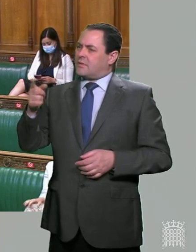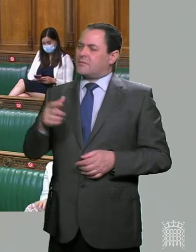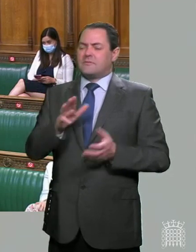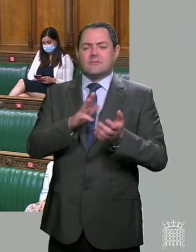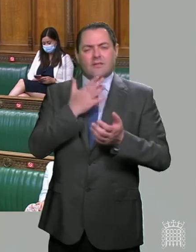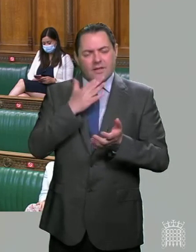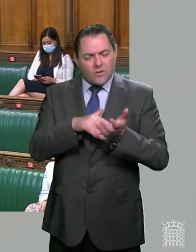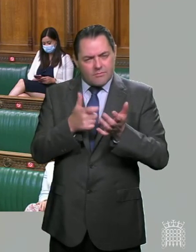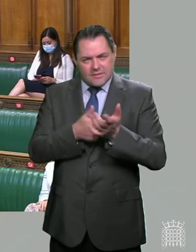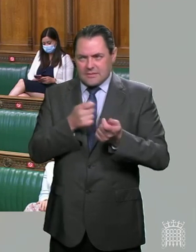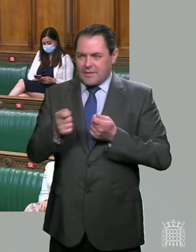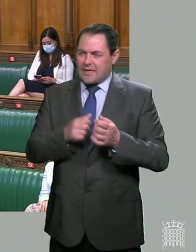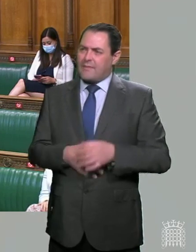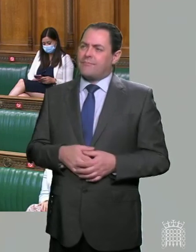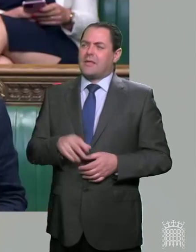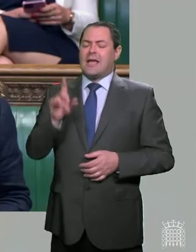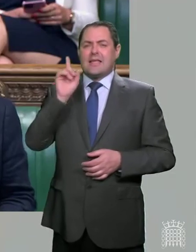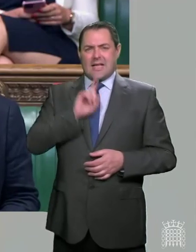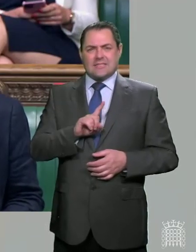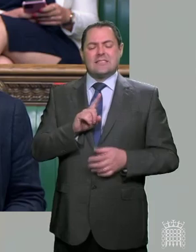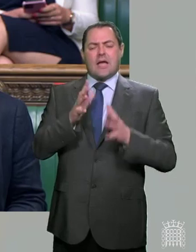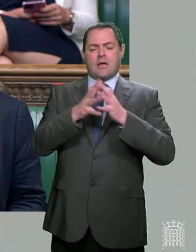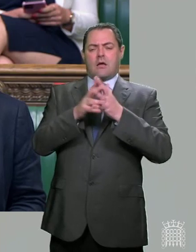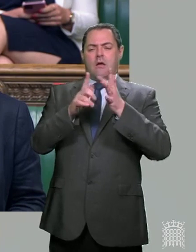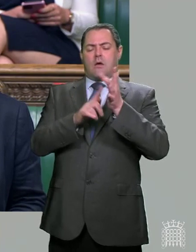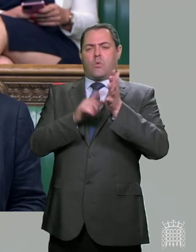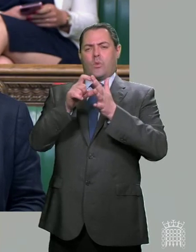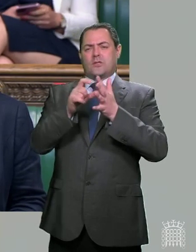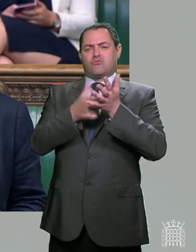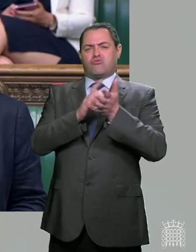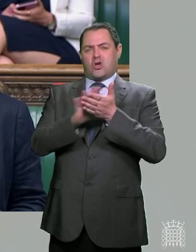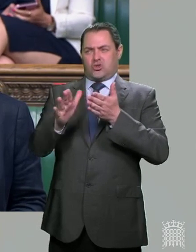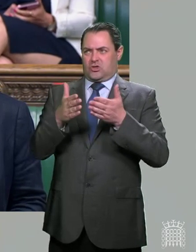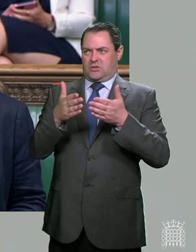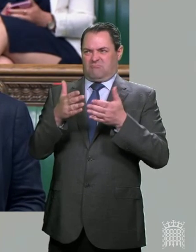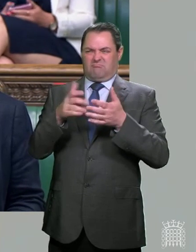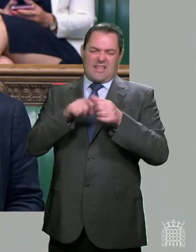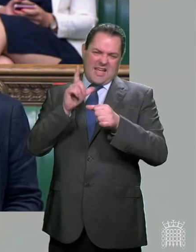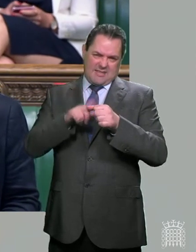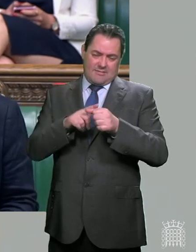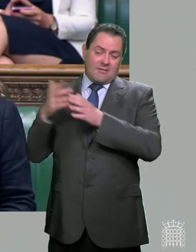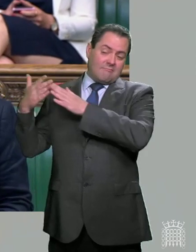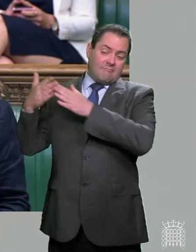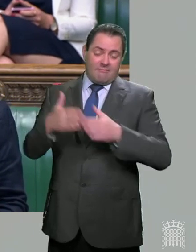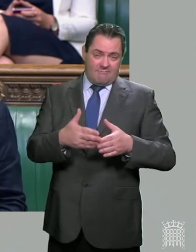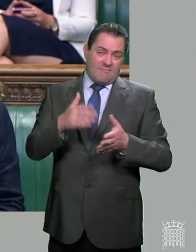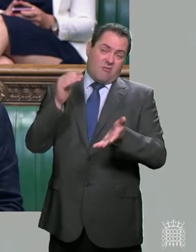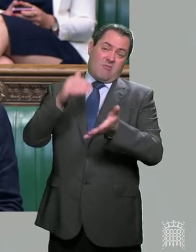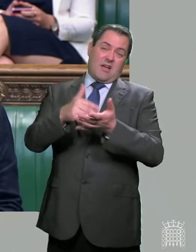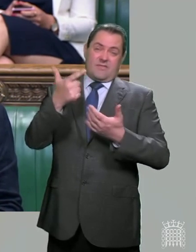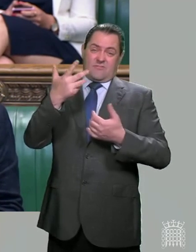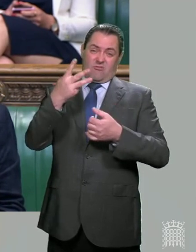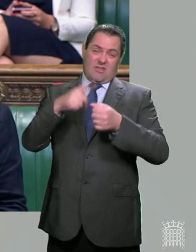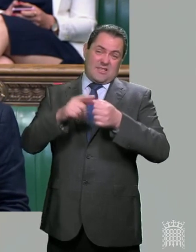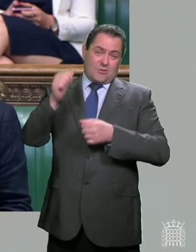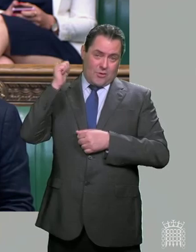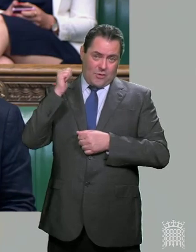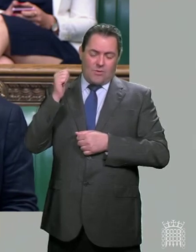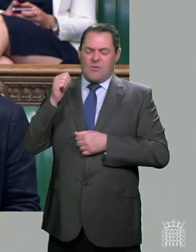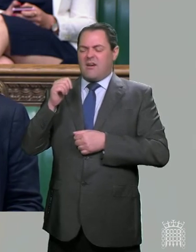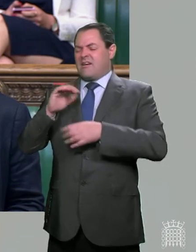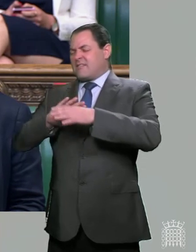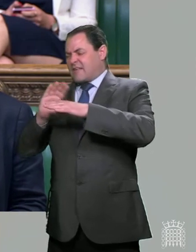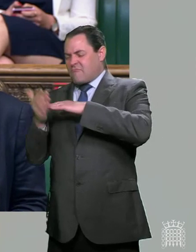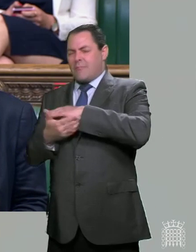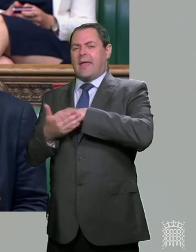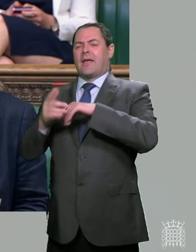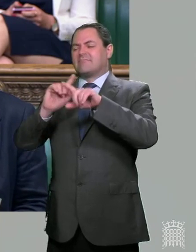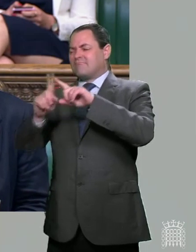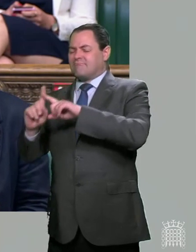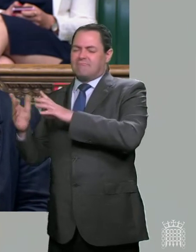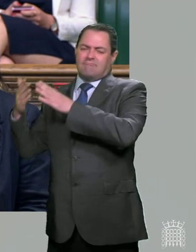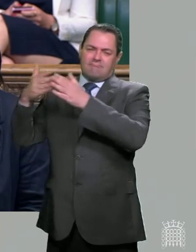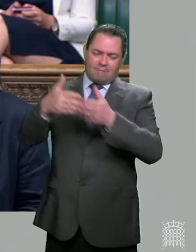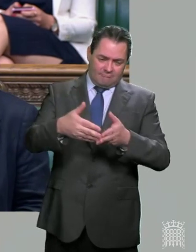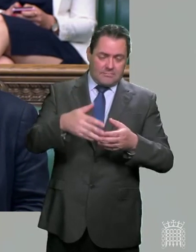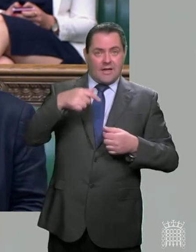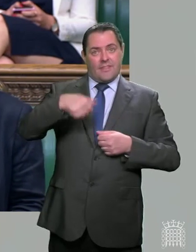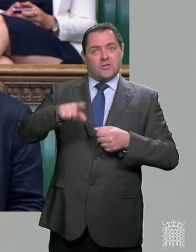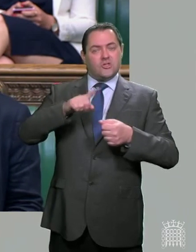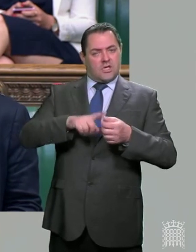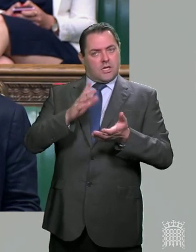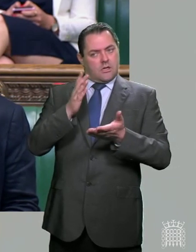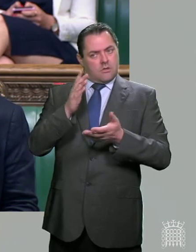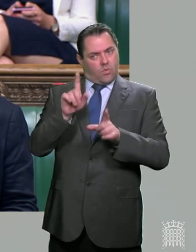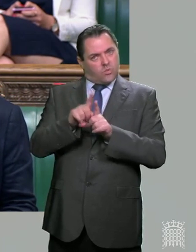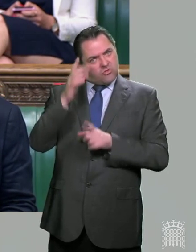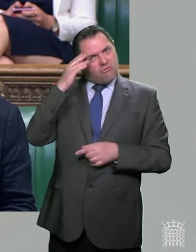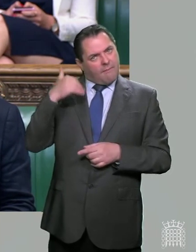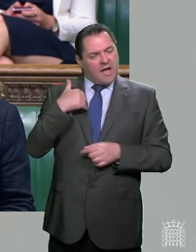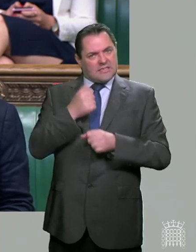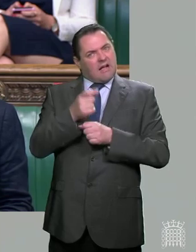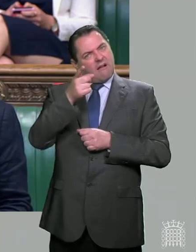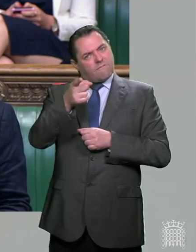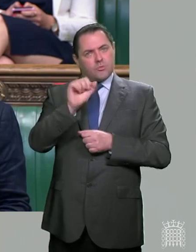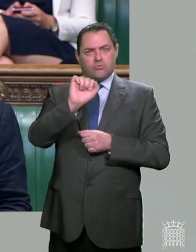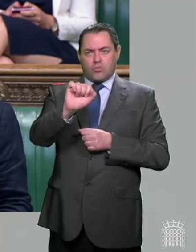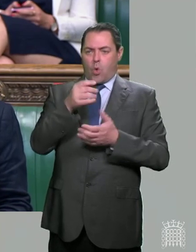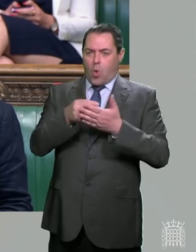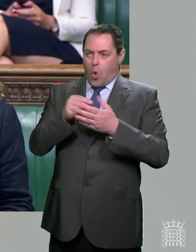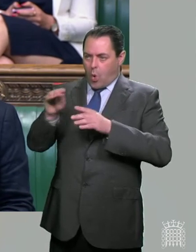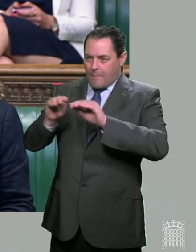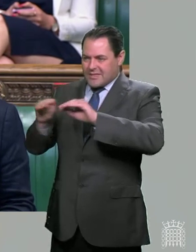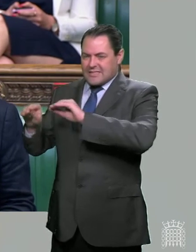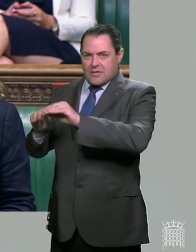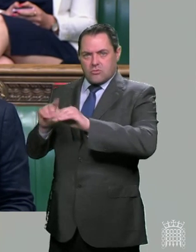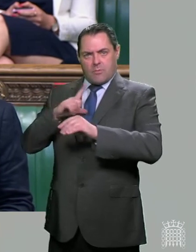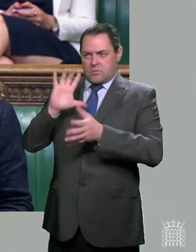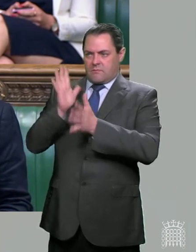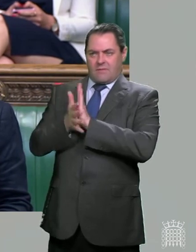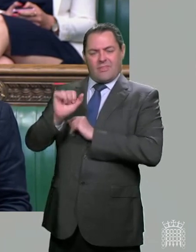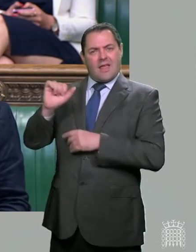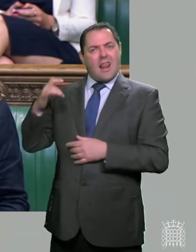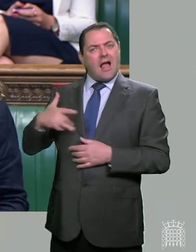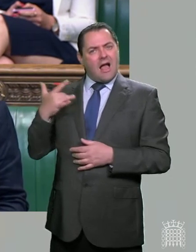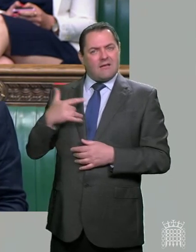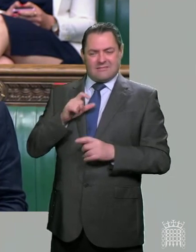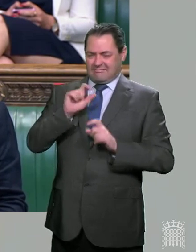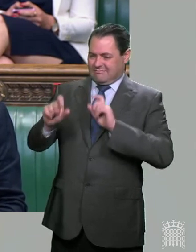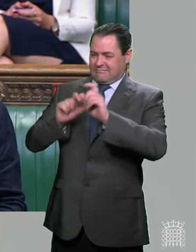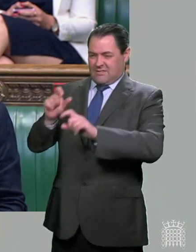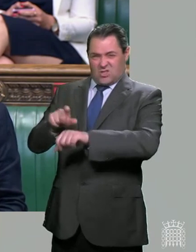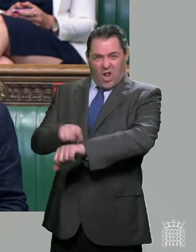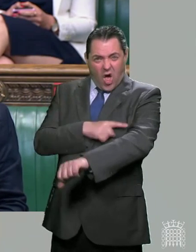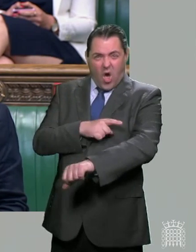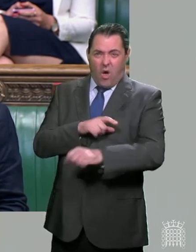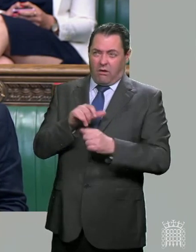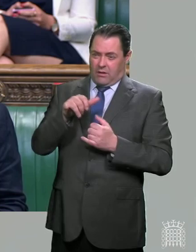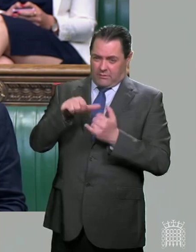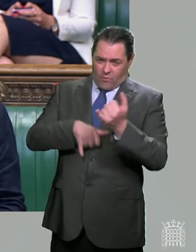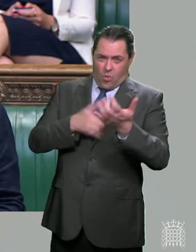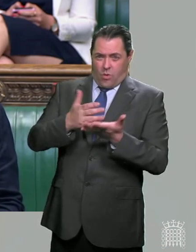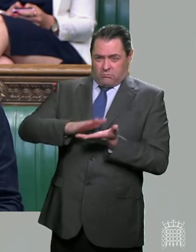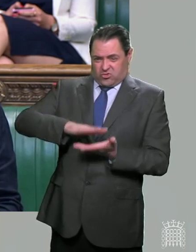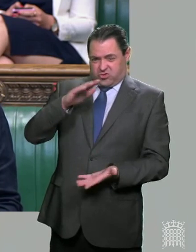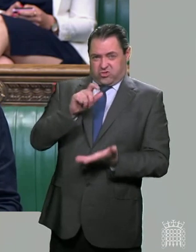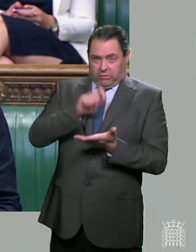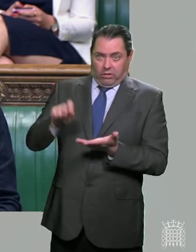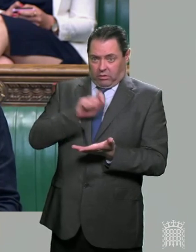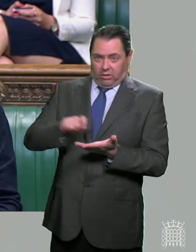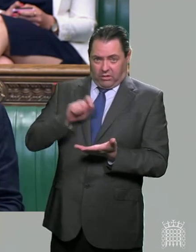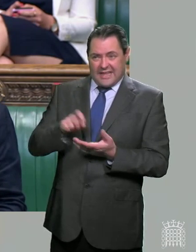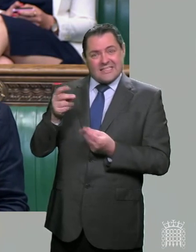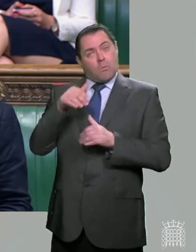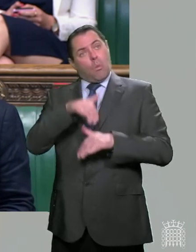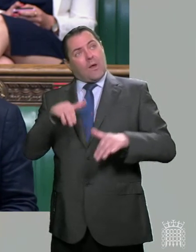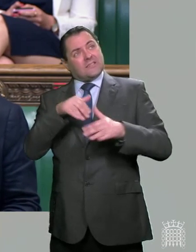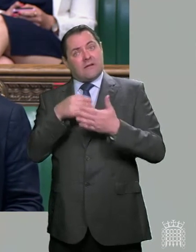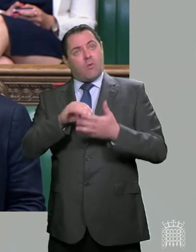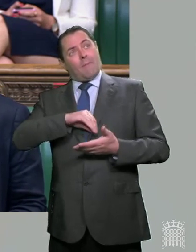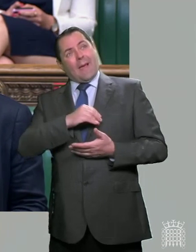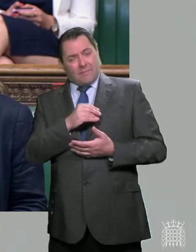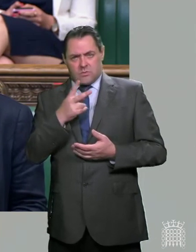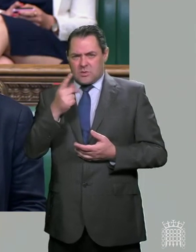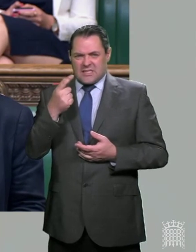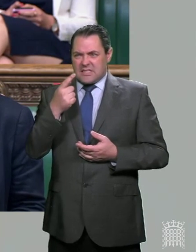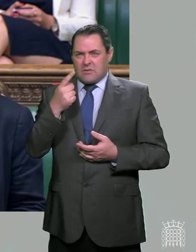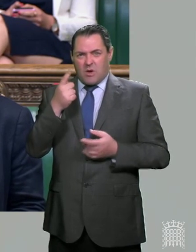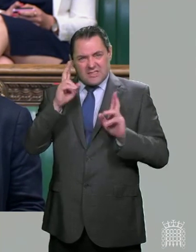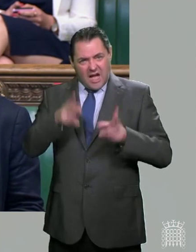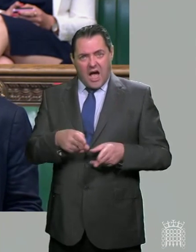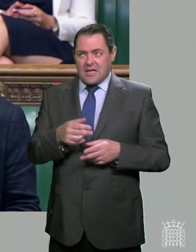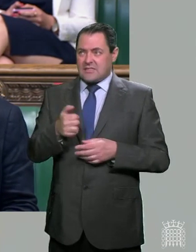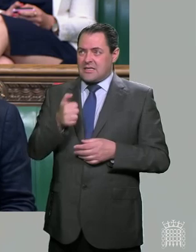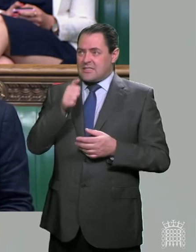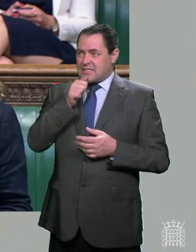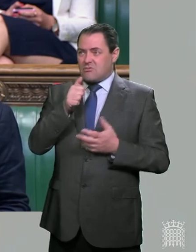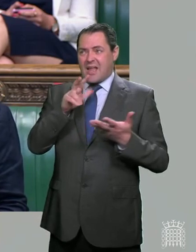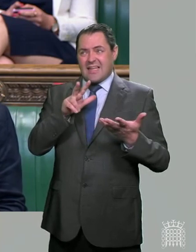Yesterday was Windrush Day, the 73rd anniversary of the arrival of Caribbean people from Commonwealth countries in 1948, yet this year it is a reminder of the appalling failure of the Government’s Windrush compensation scheme, which has been so disturbingly slow and extensively bureaucratic that at least 21 people have died while waiting for justice and only 687 people have